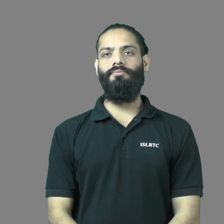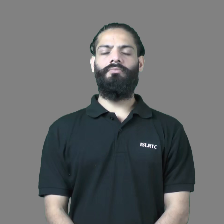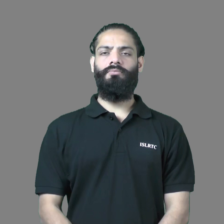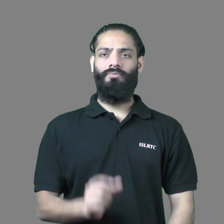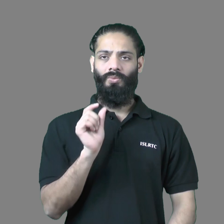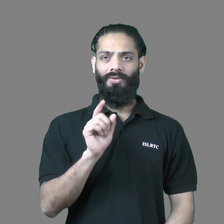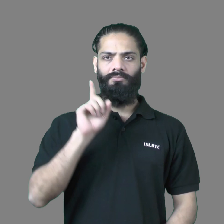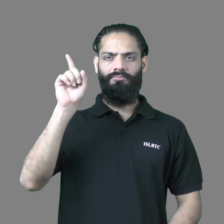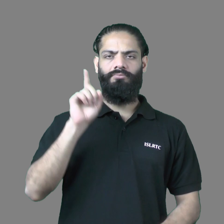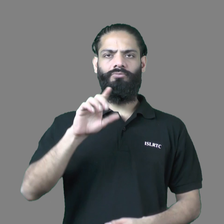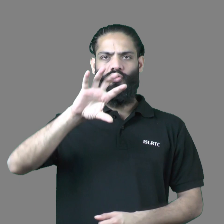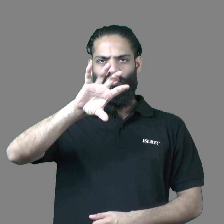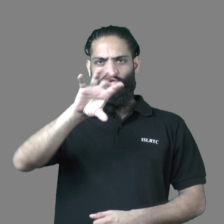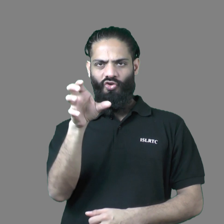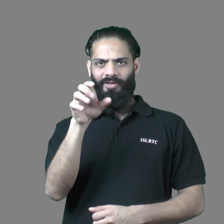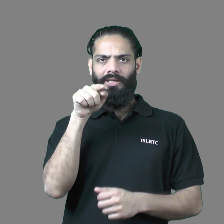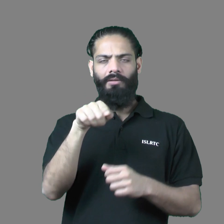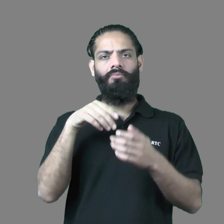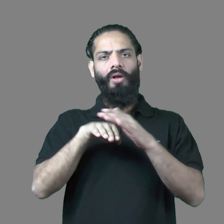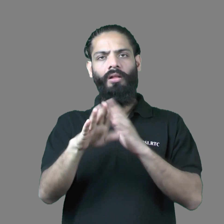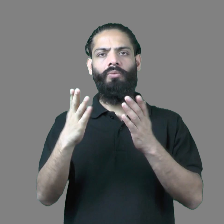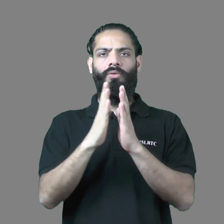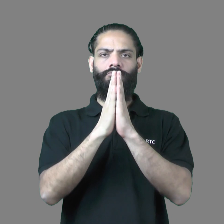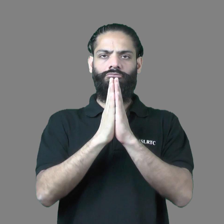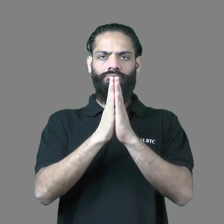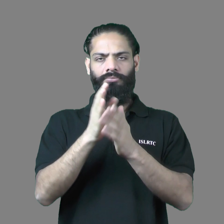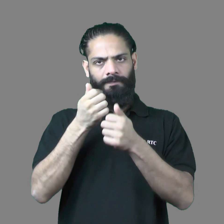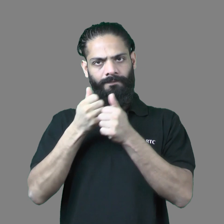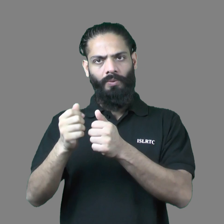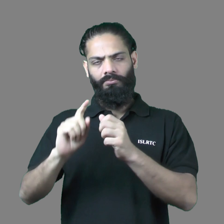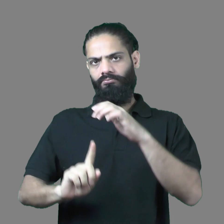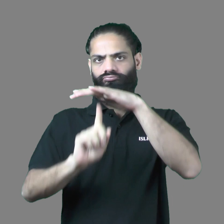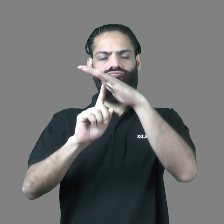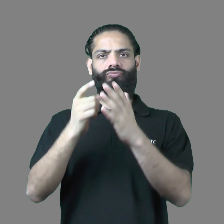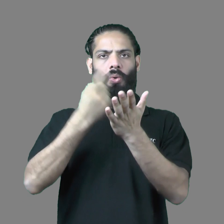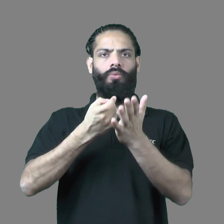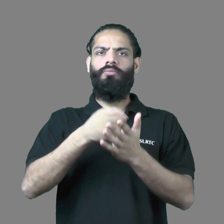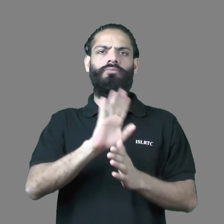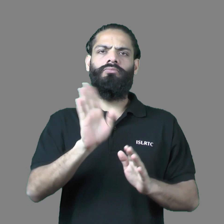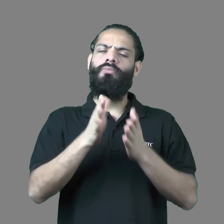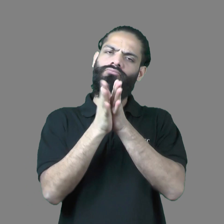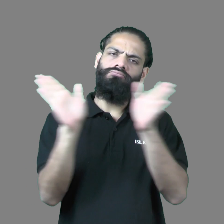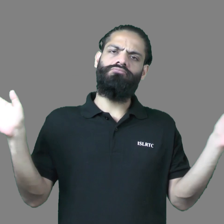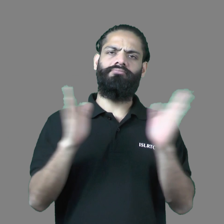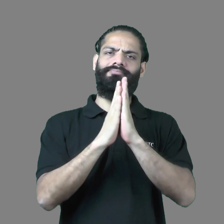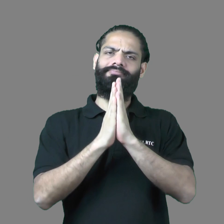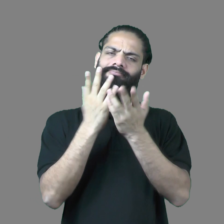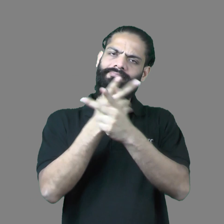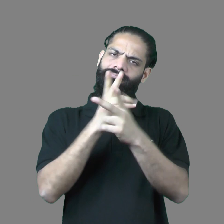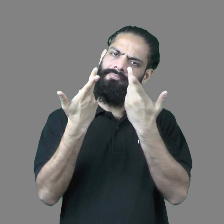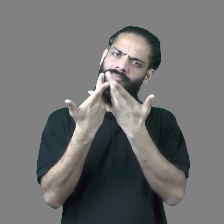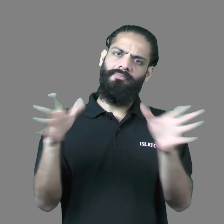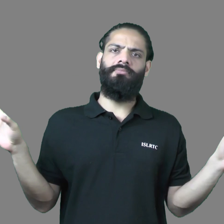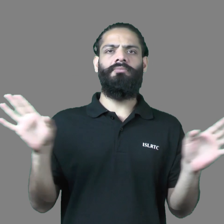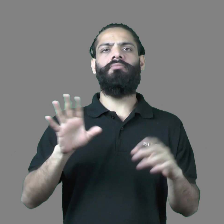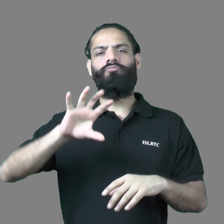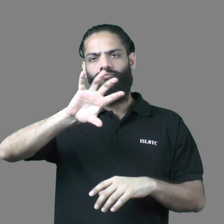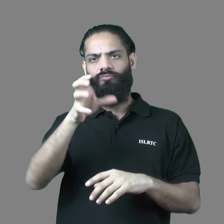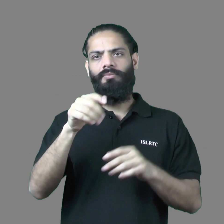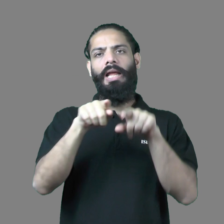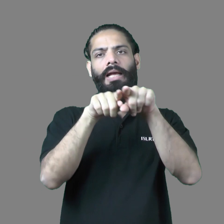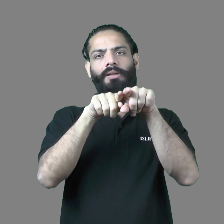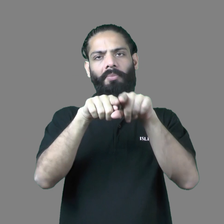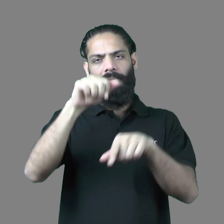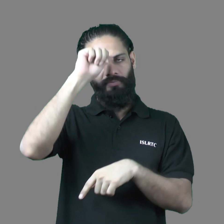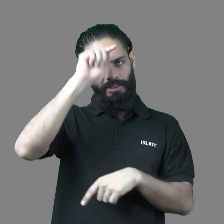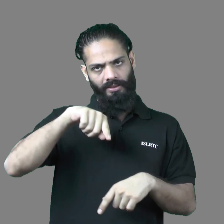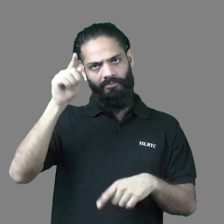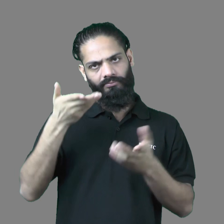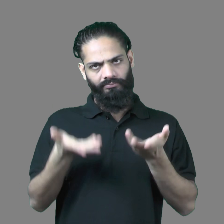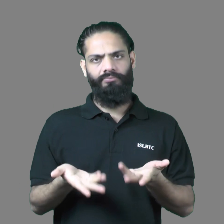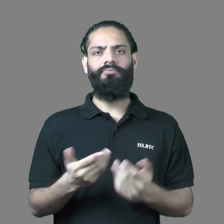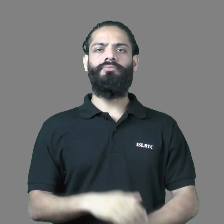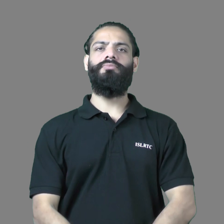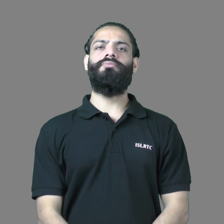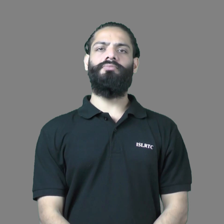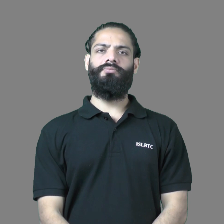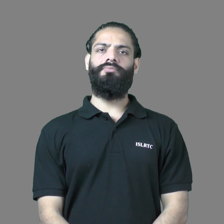Secular Country